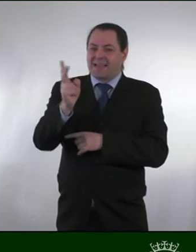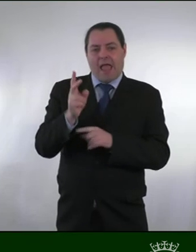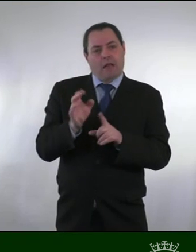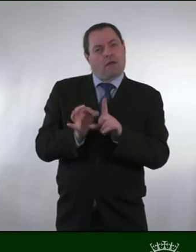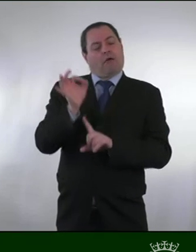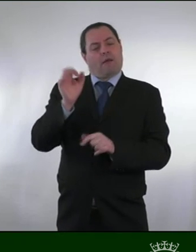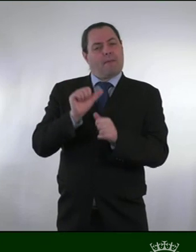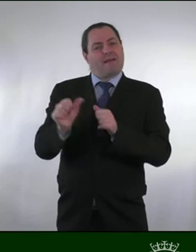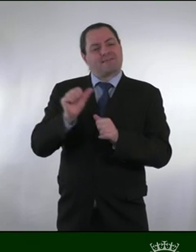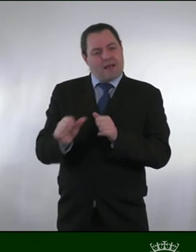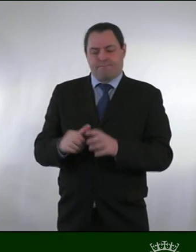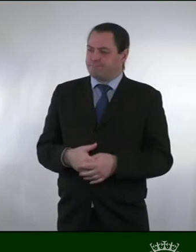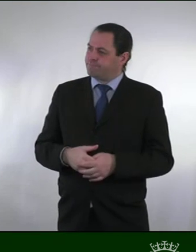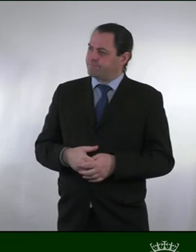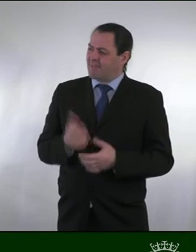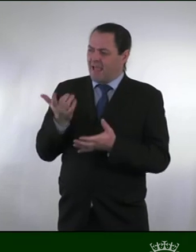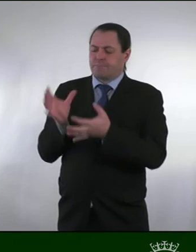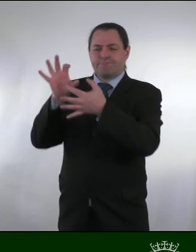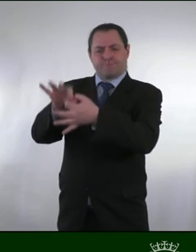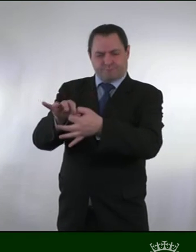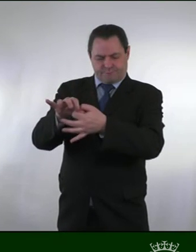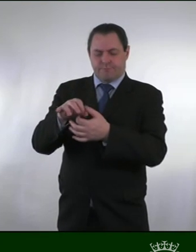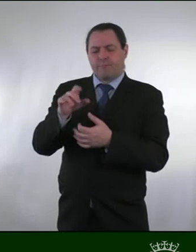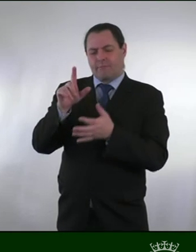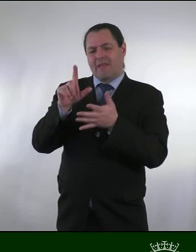Let us reconnect with Ian Blackford for his second question.